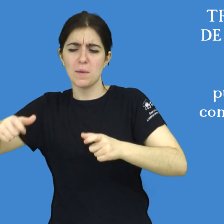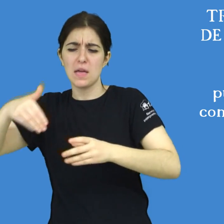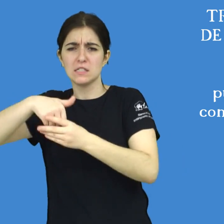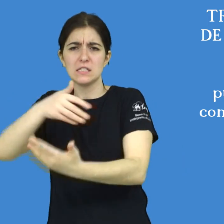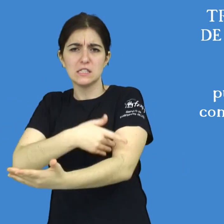dentro